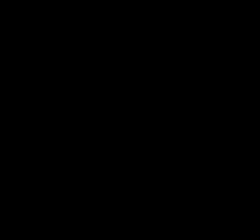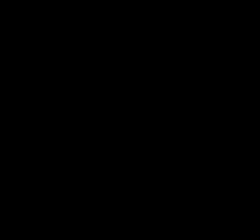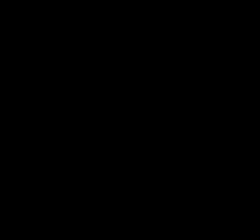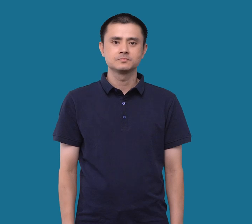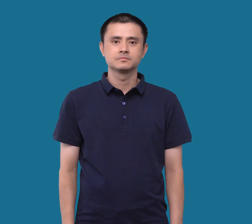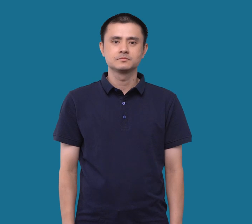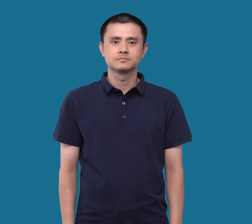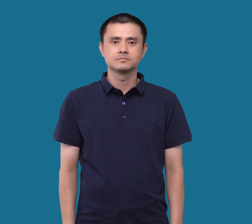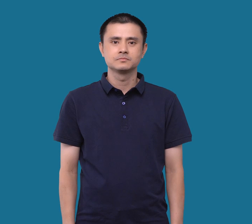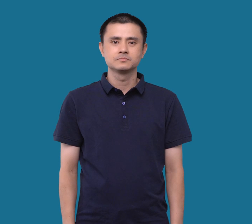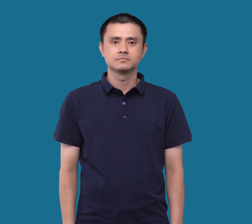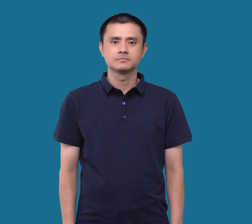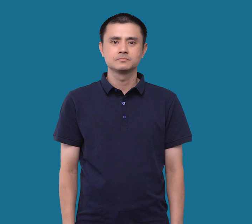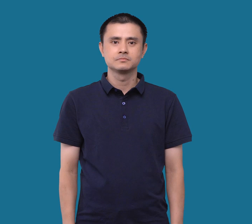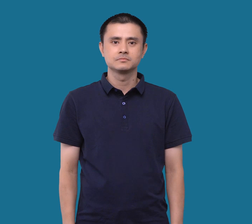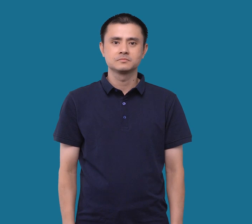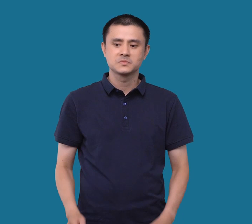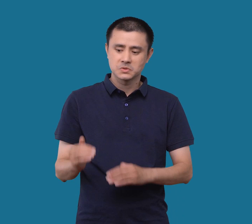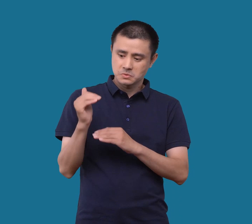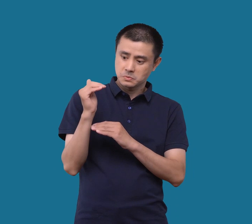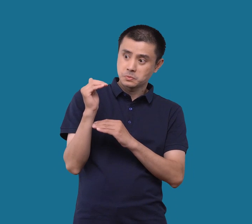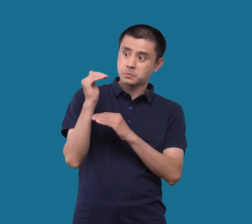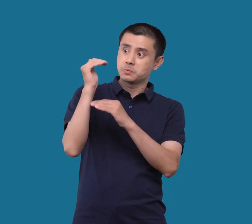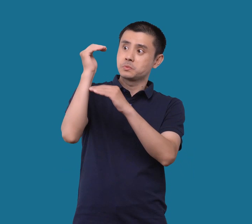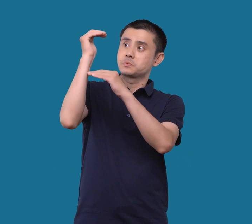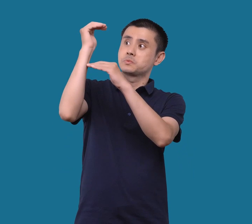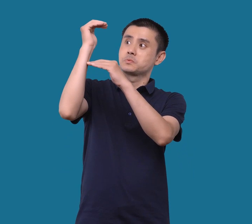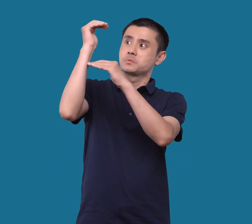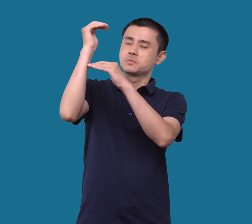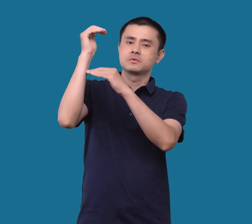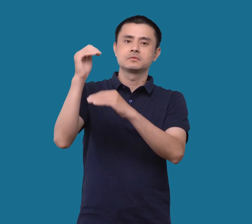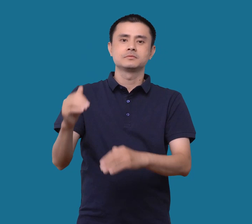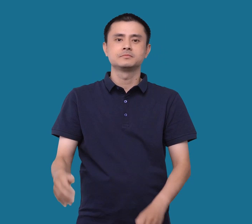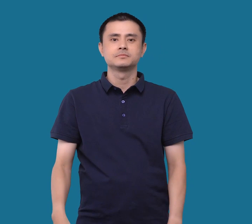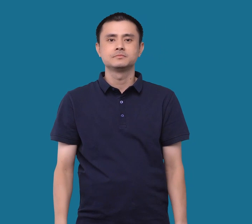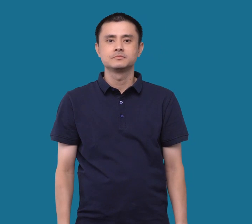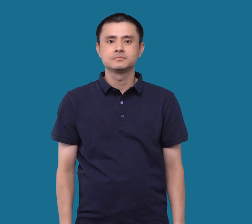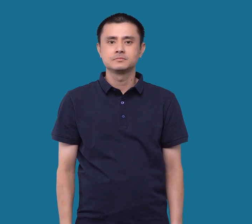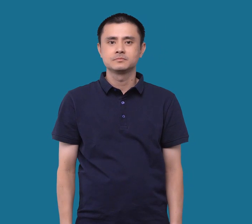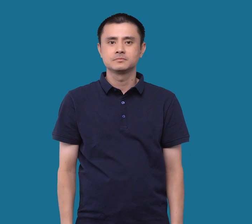cao tầng